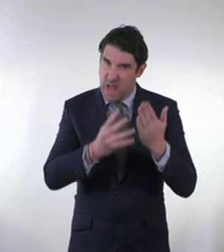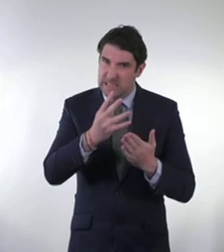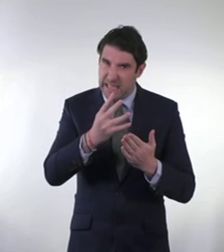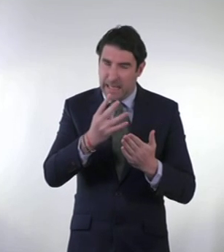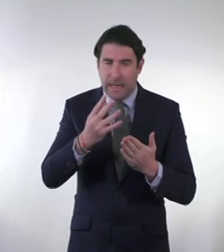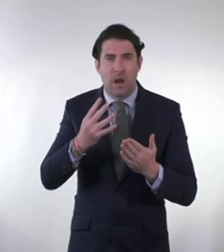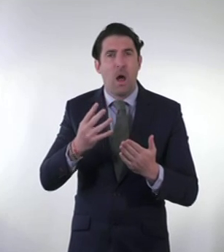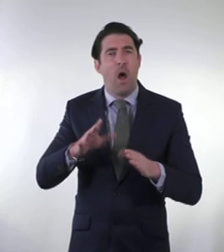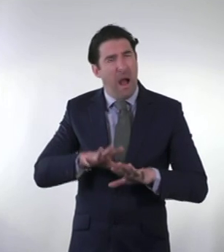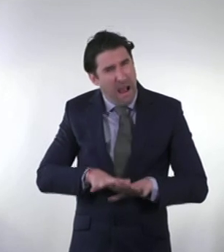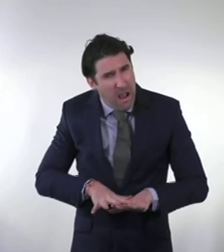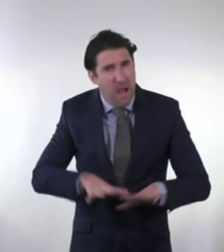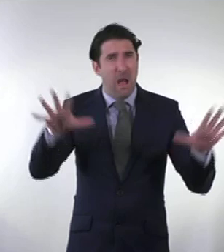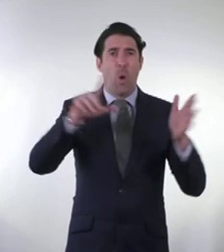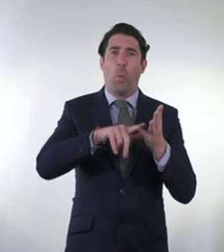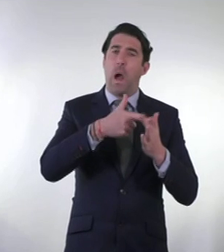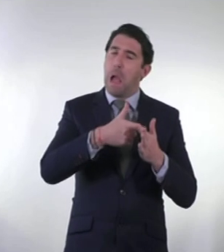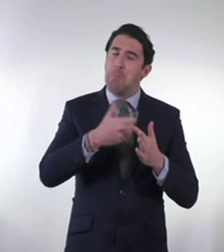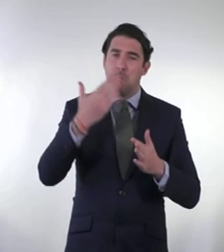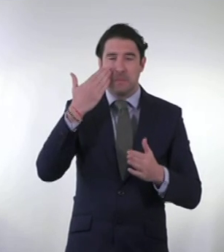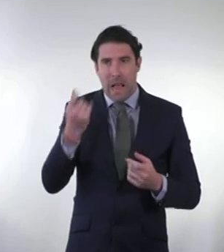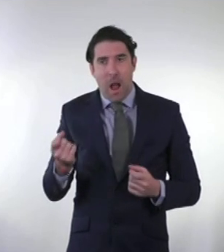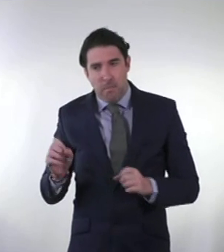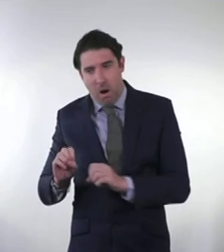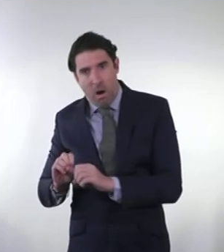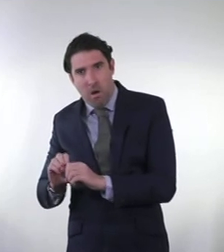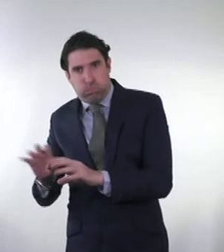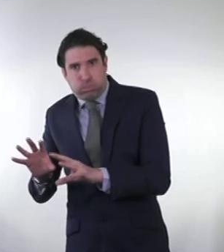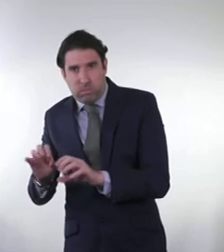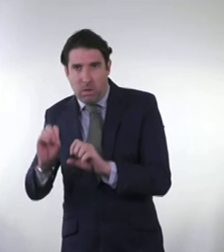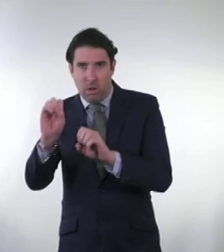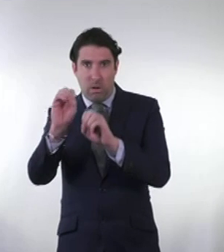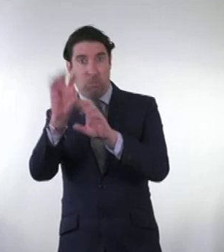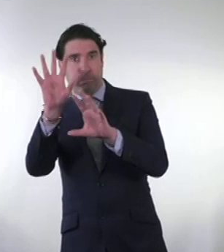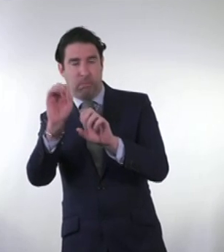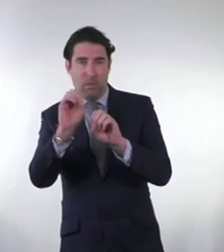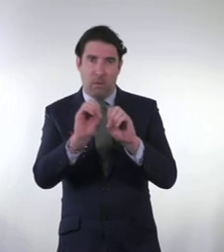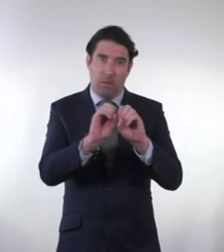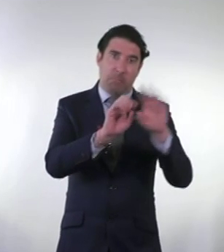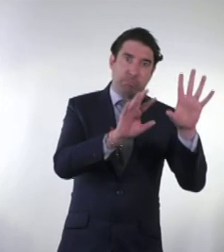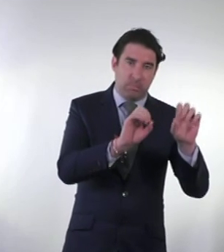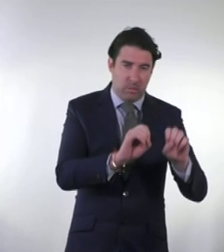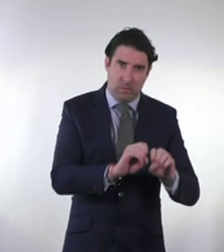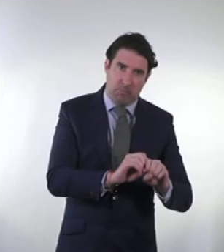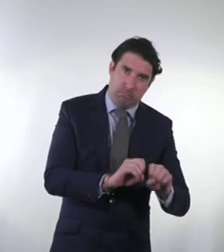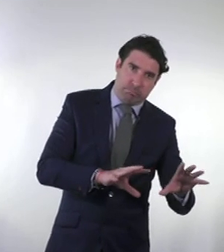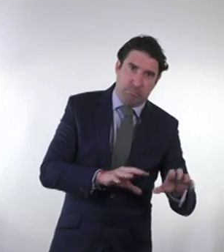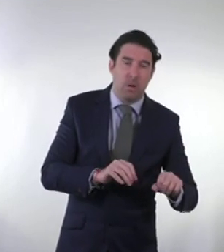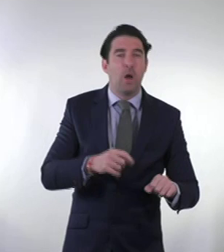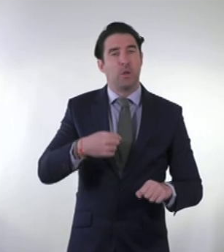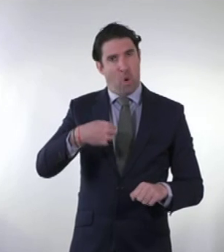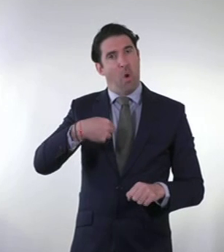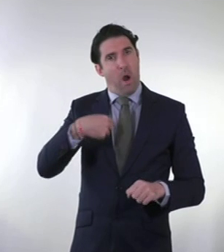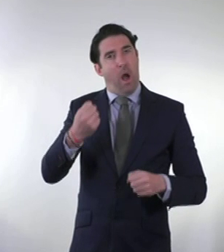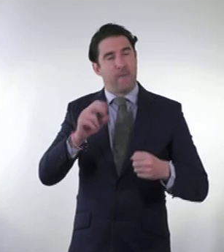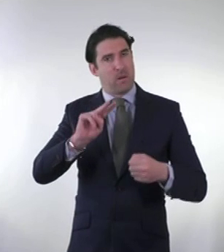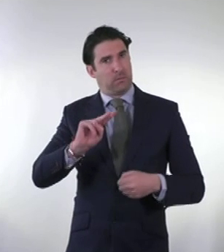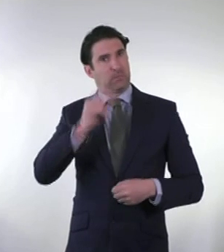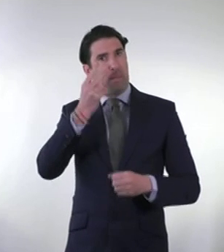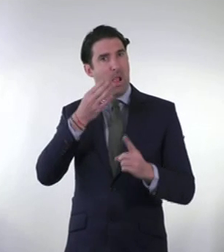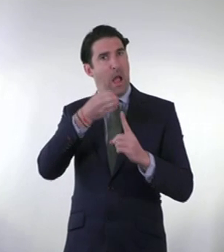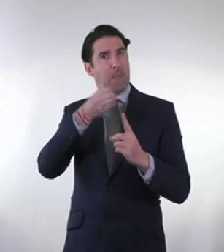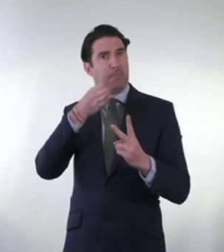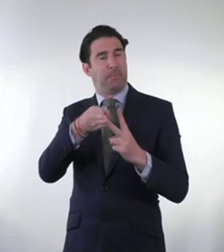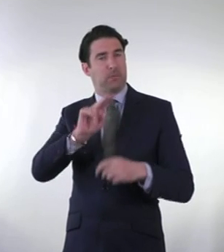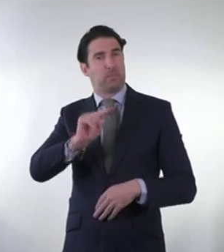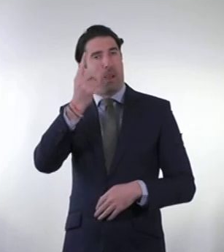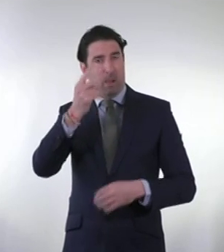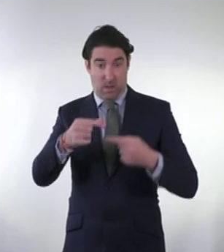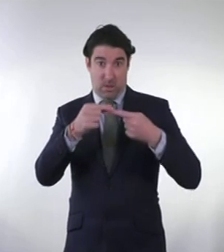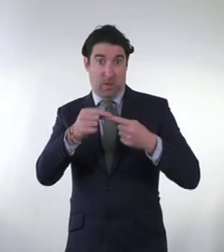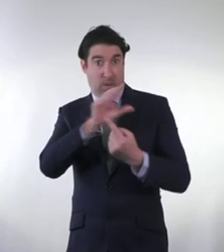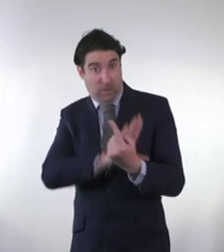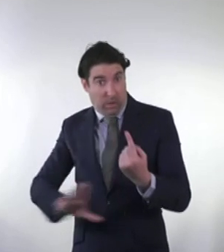That is why we need direct local action of the kind that we are taking, in addition to the strong national measures that we announced last week, which the right hon.